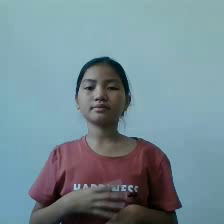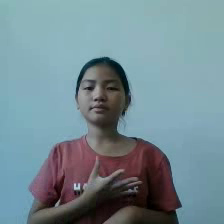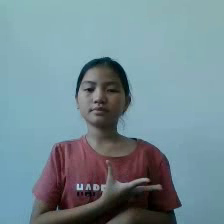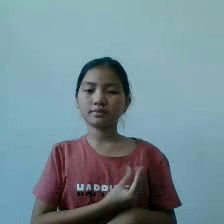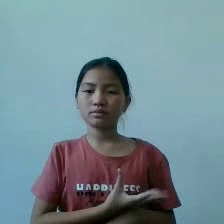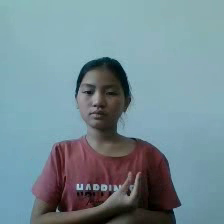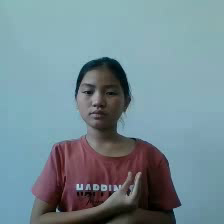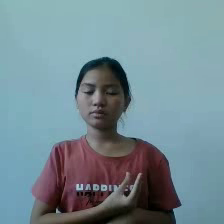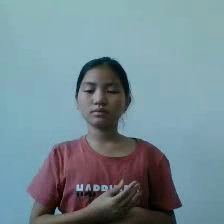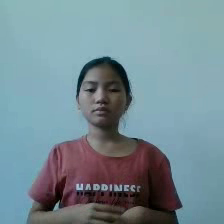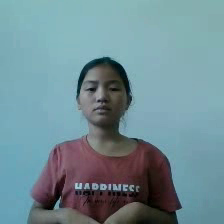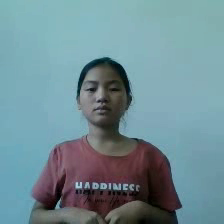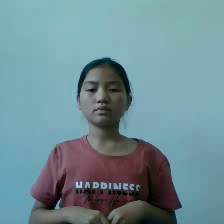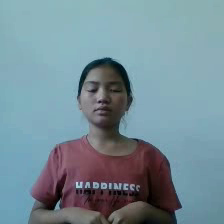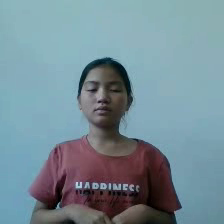Xúc động